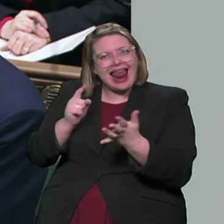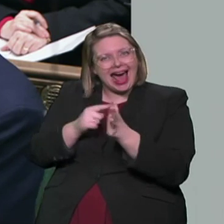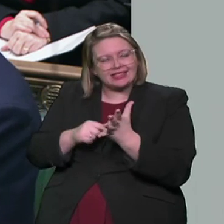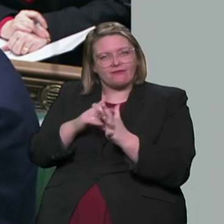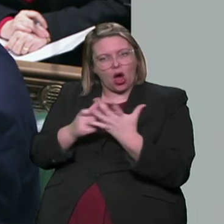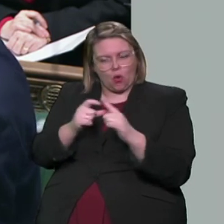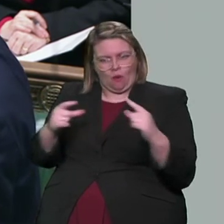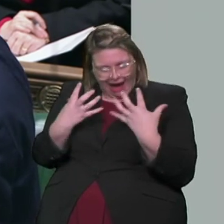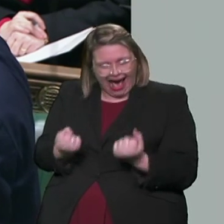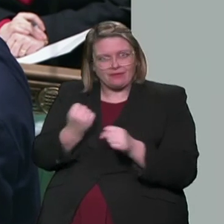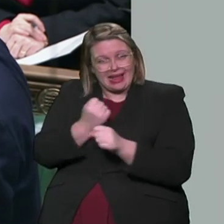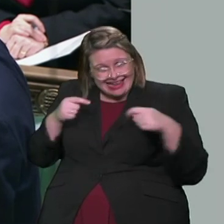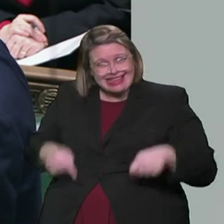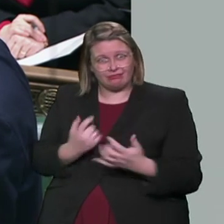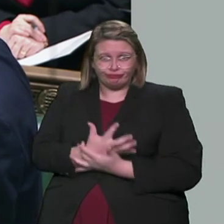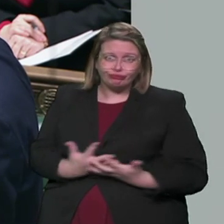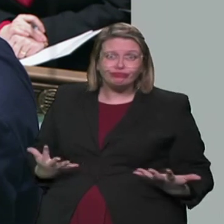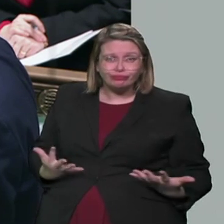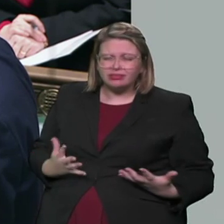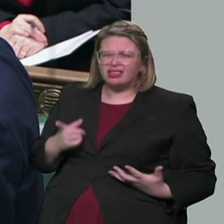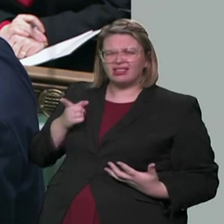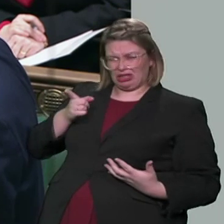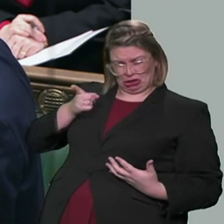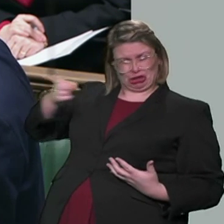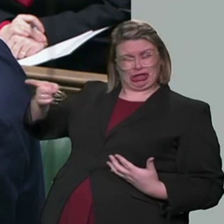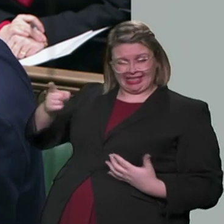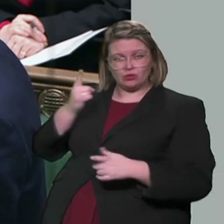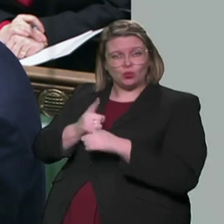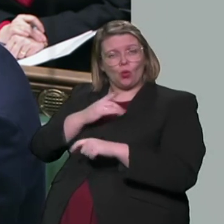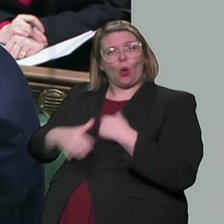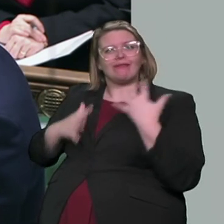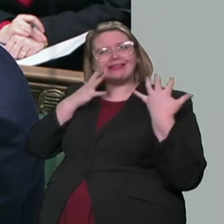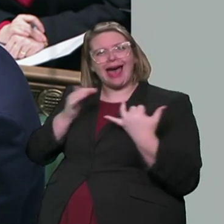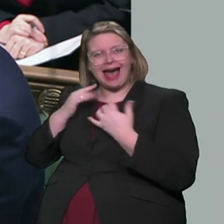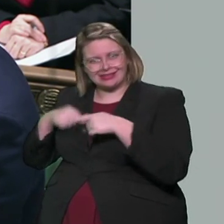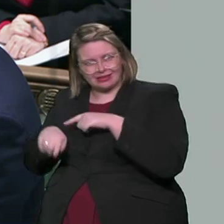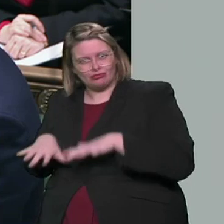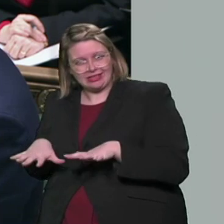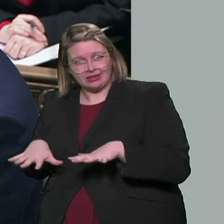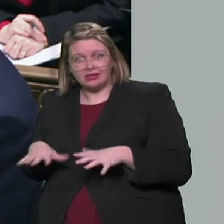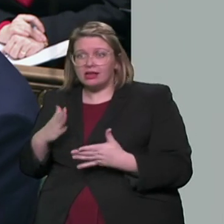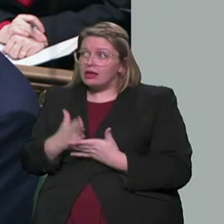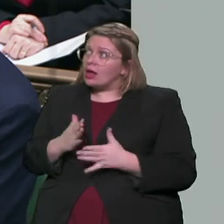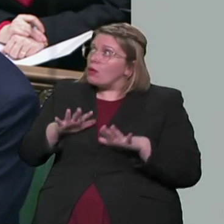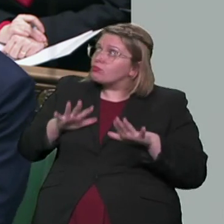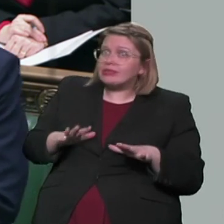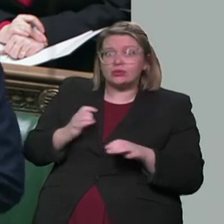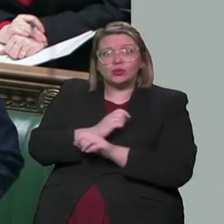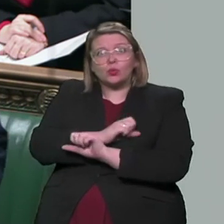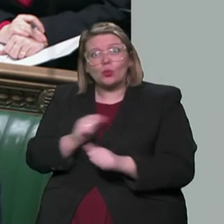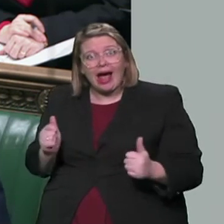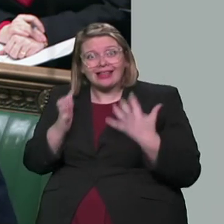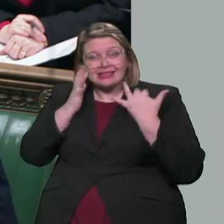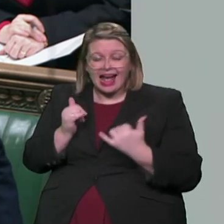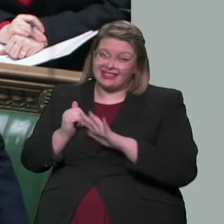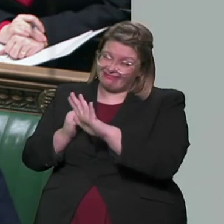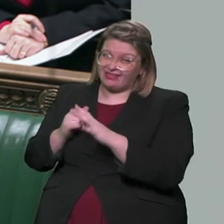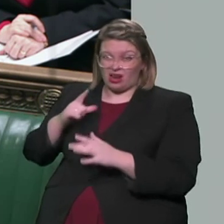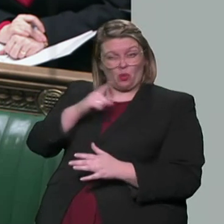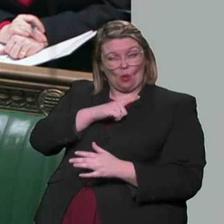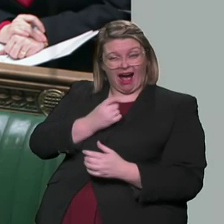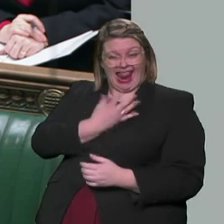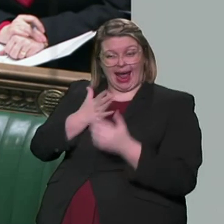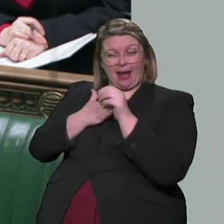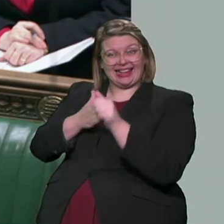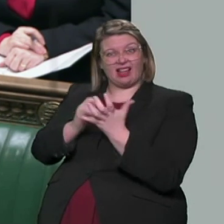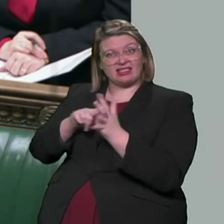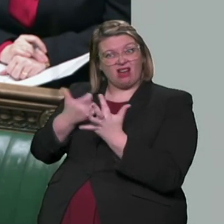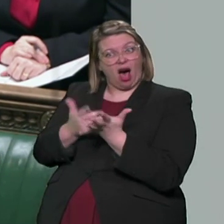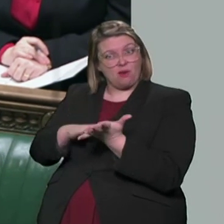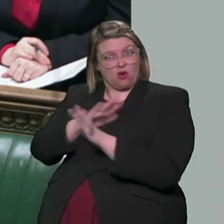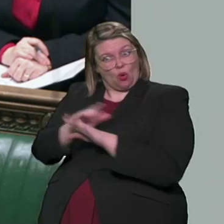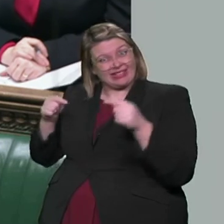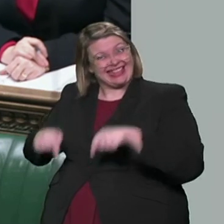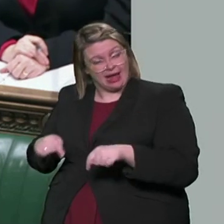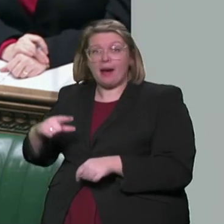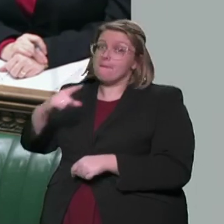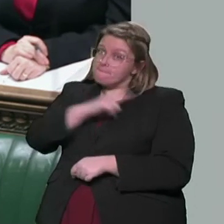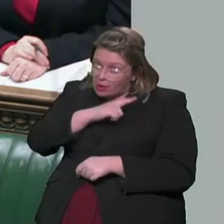By the way, the right honourable Lady talks about the testing regime, but it is thanks to the efficiency of our testing regime that the Leader of the Opposition, whom we wish well, is not currently in his place.